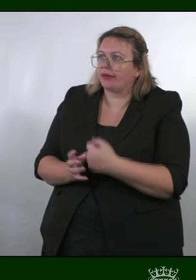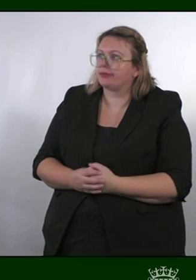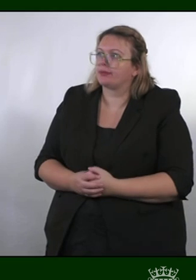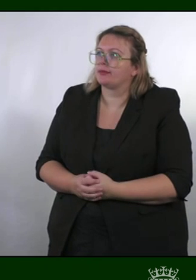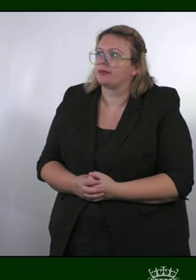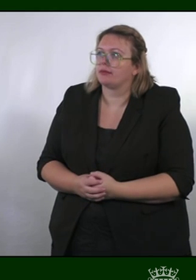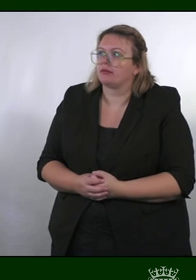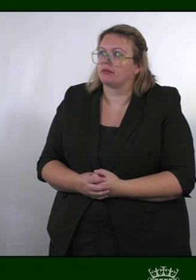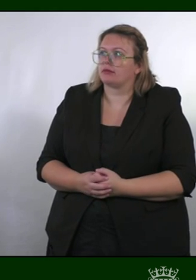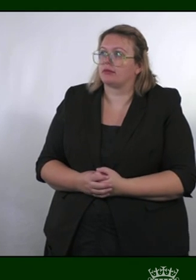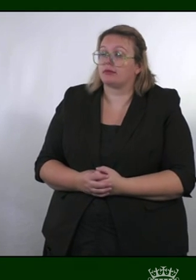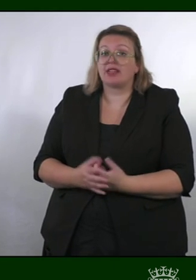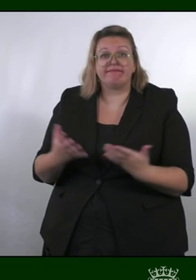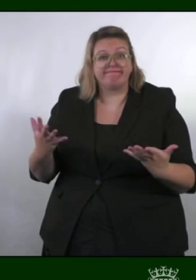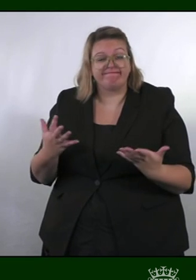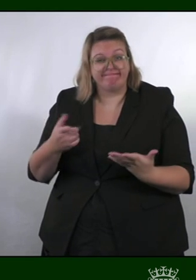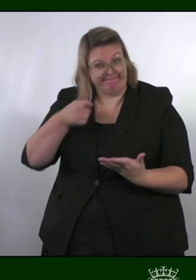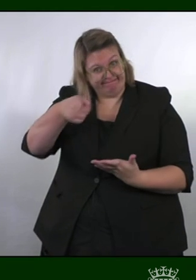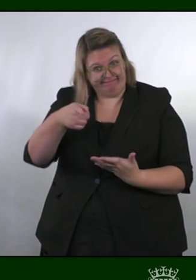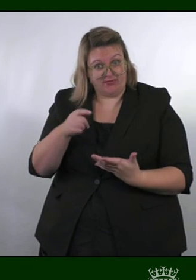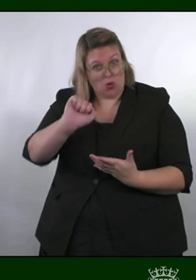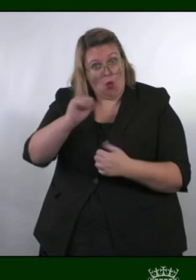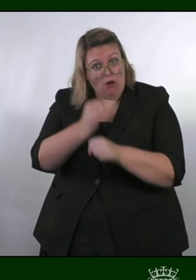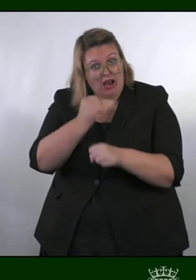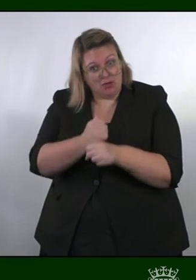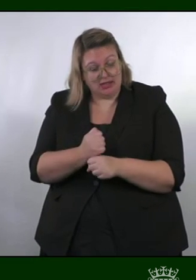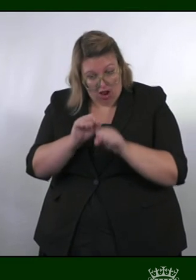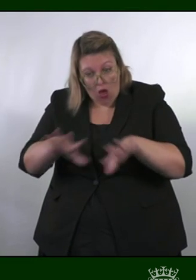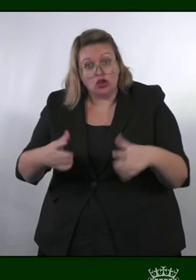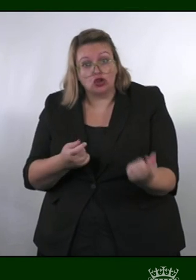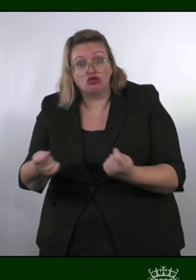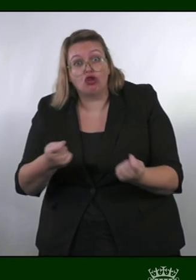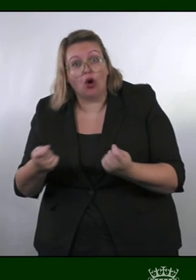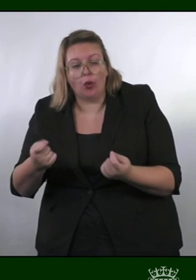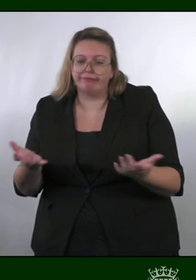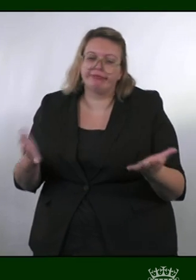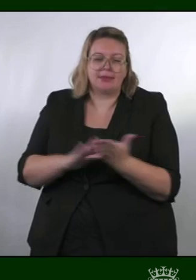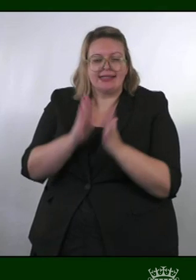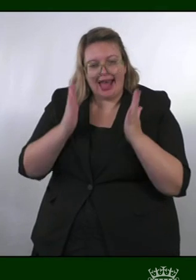Exceptionally, I have agreed to the Minister for Health making a statement with a shorter notice period.